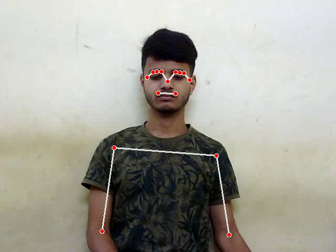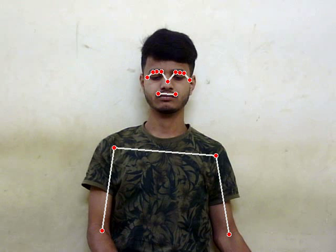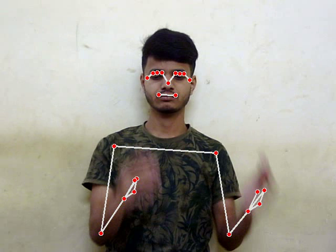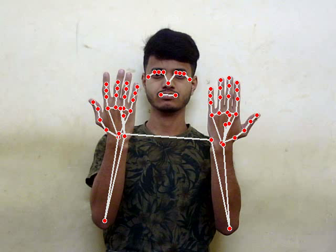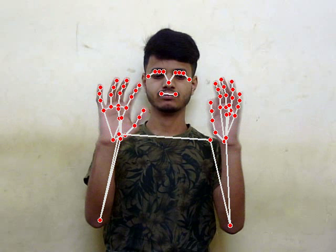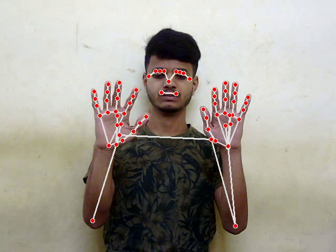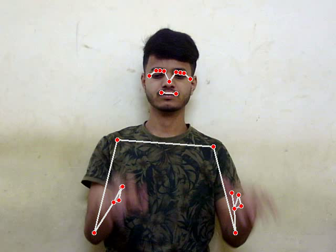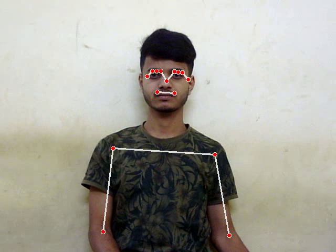do not want